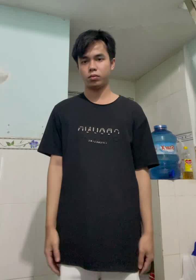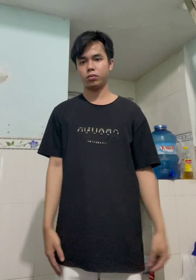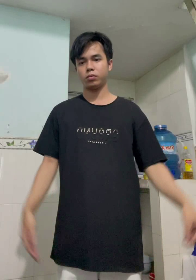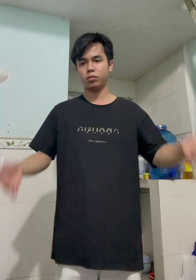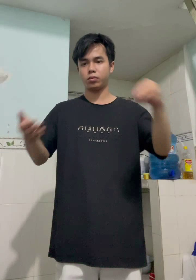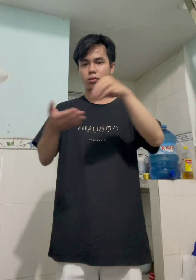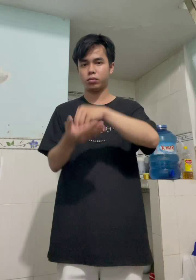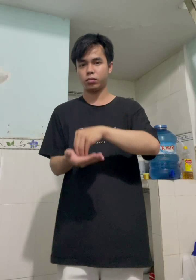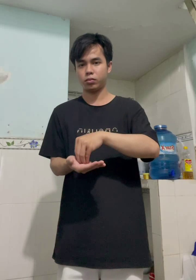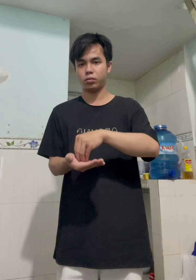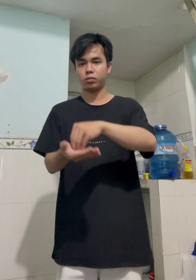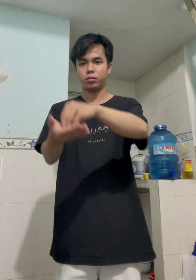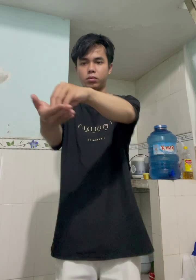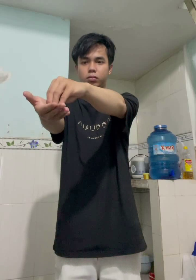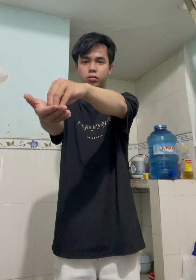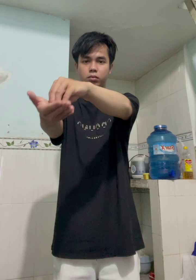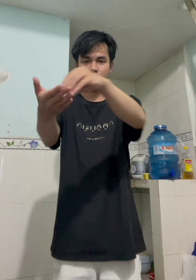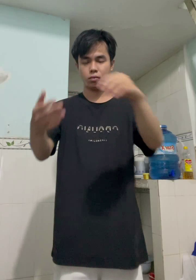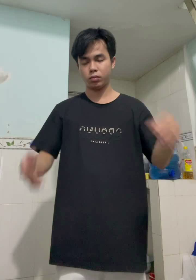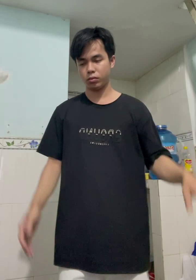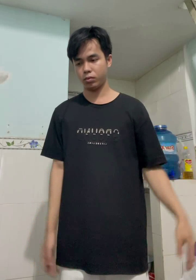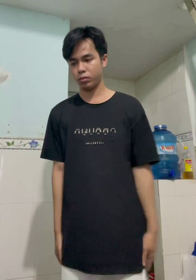san pham